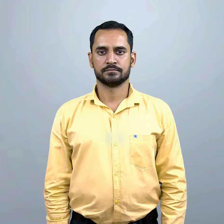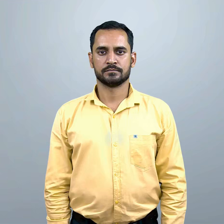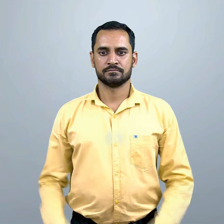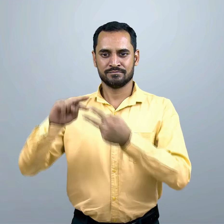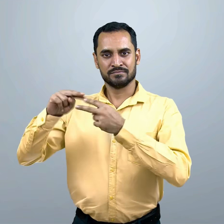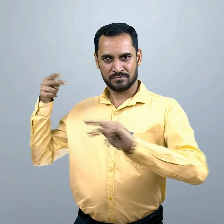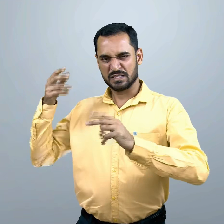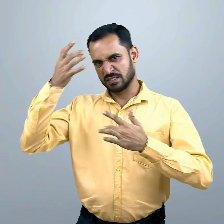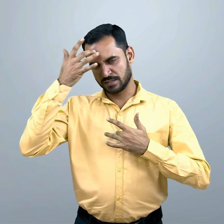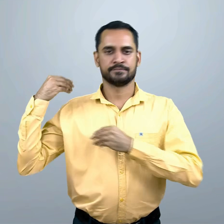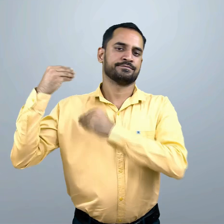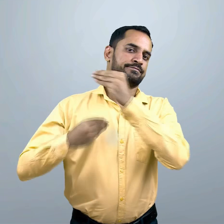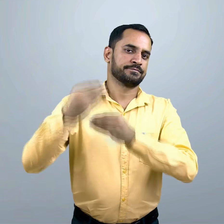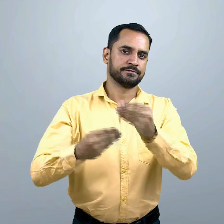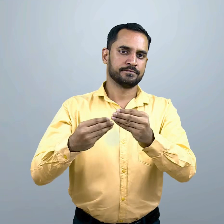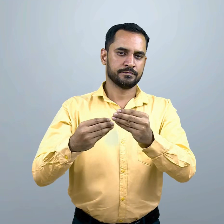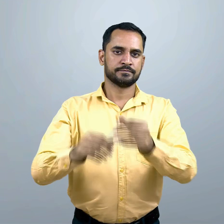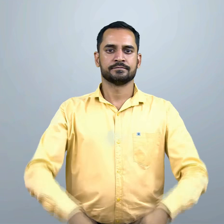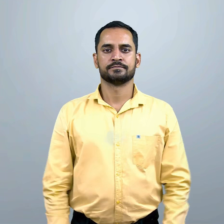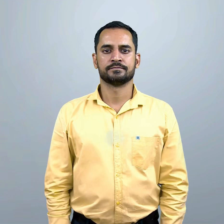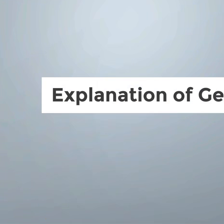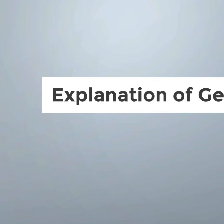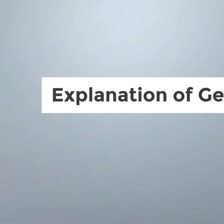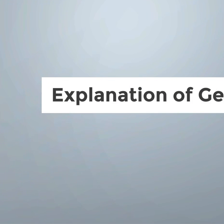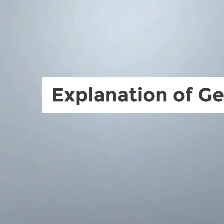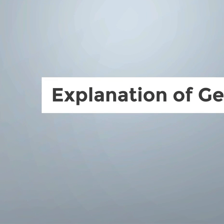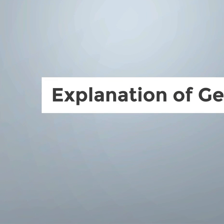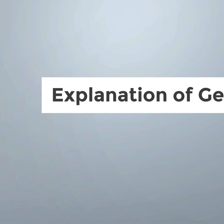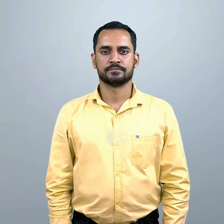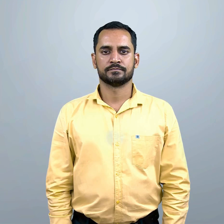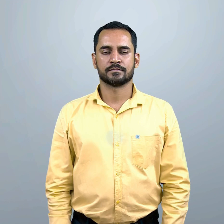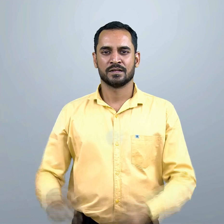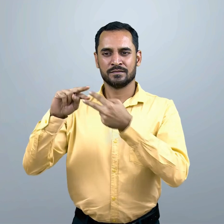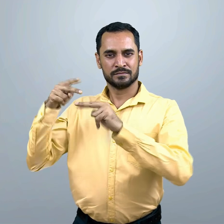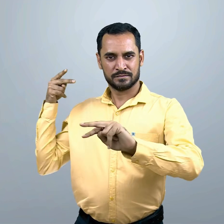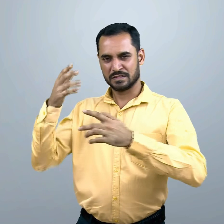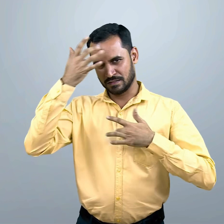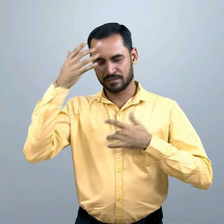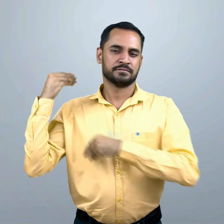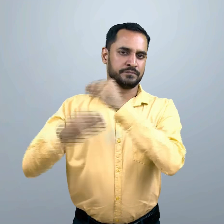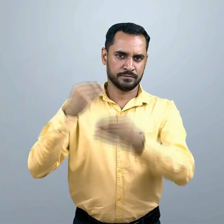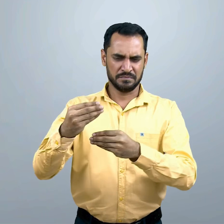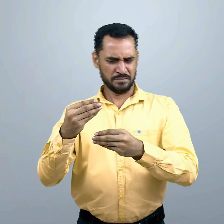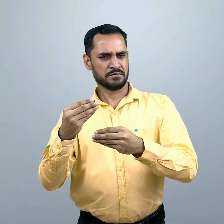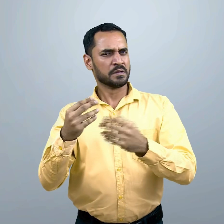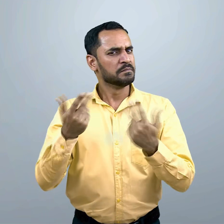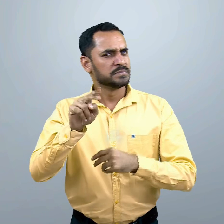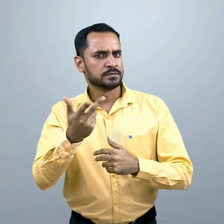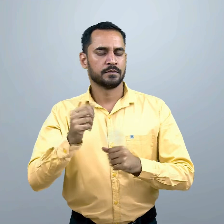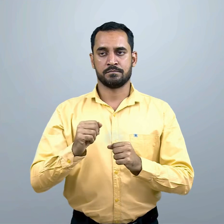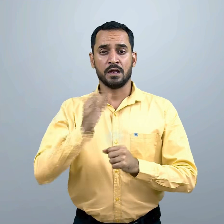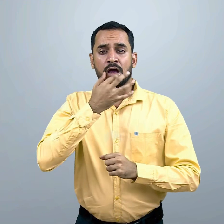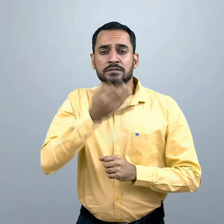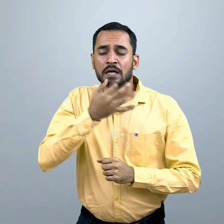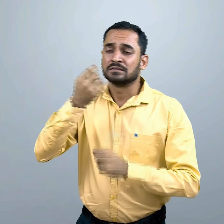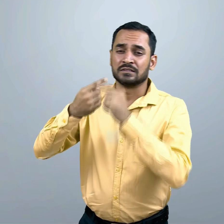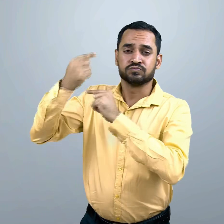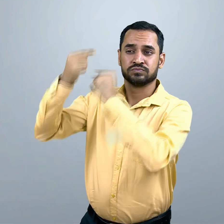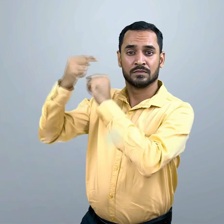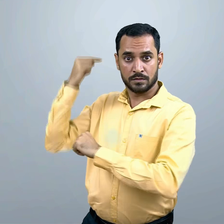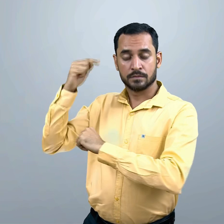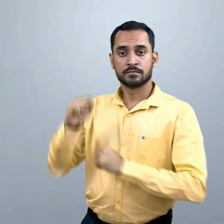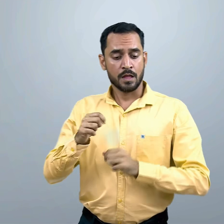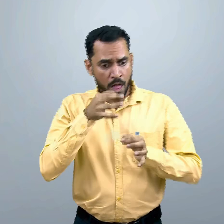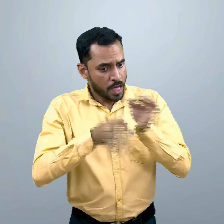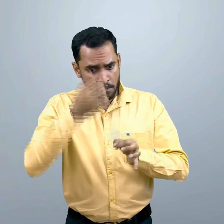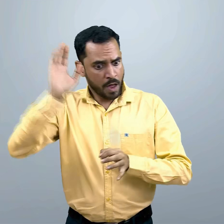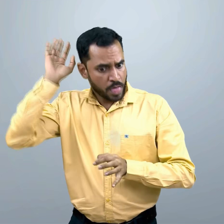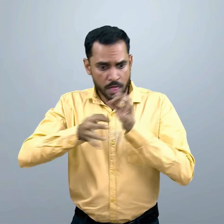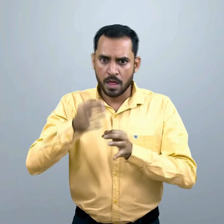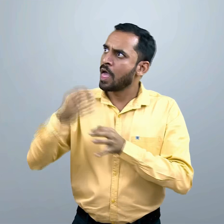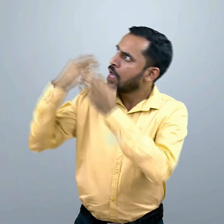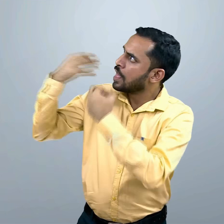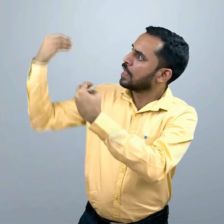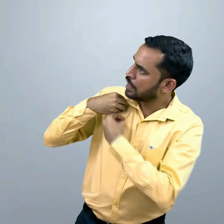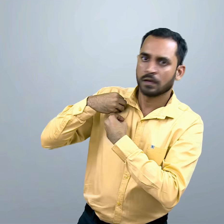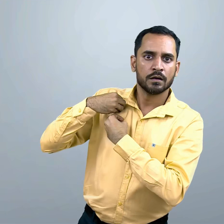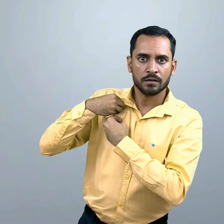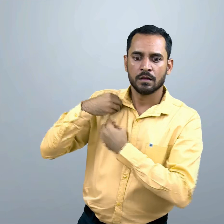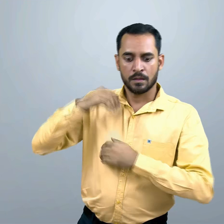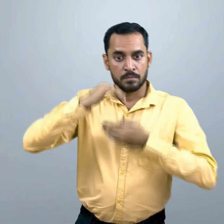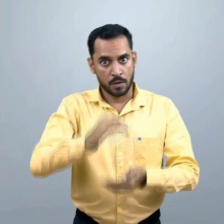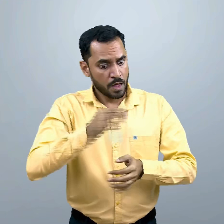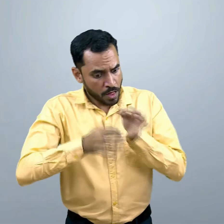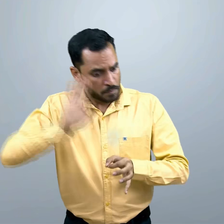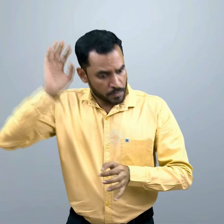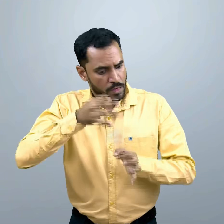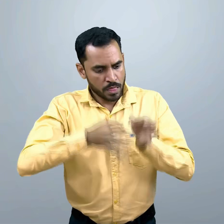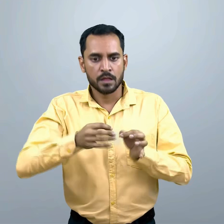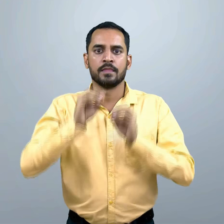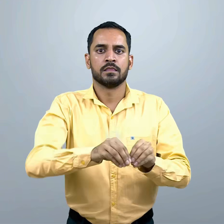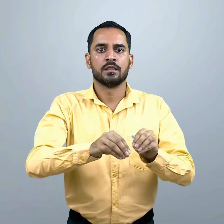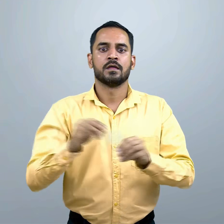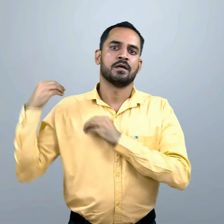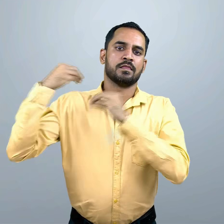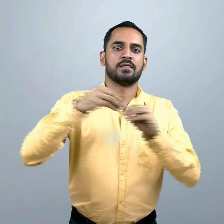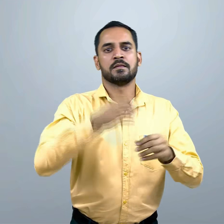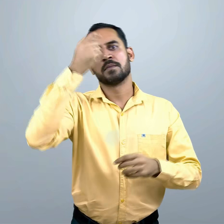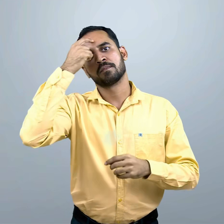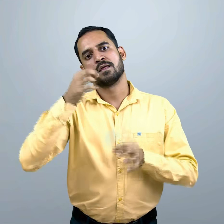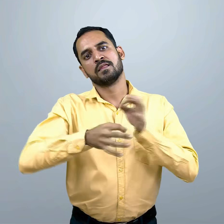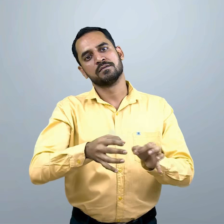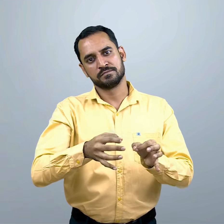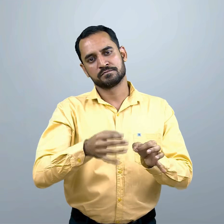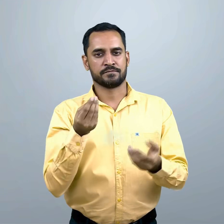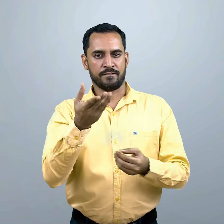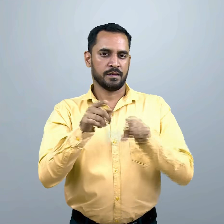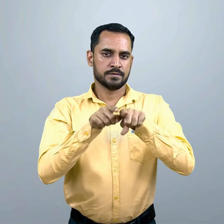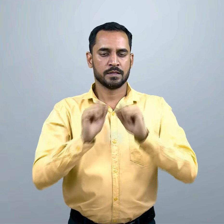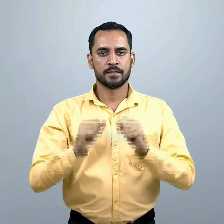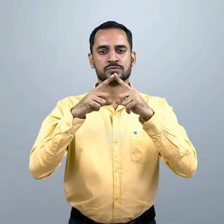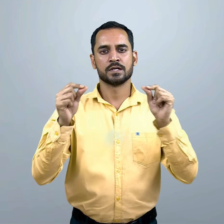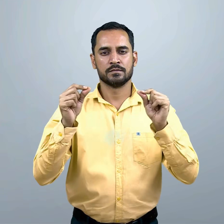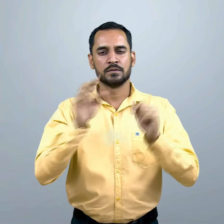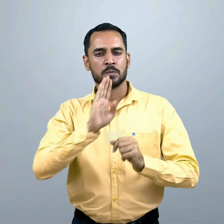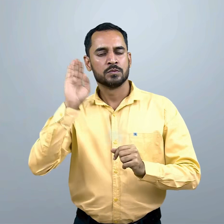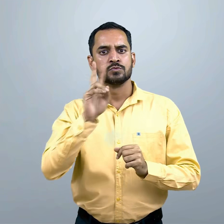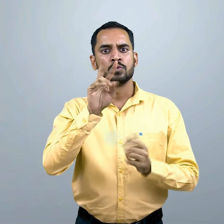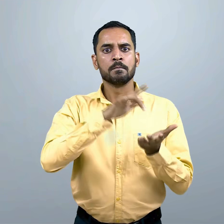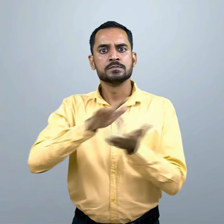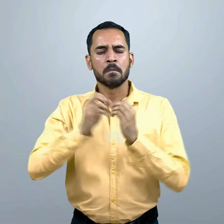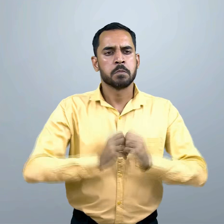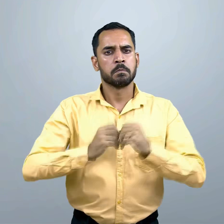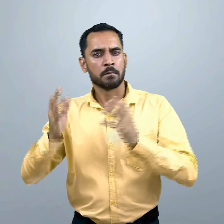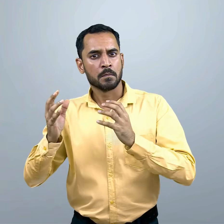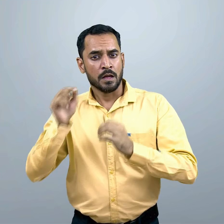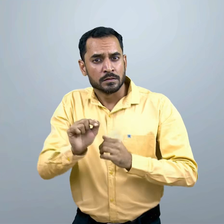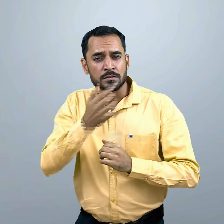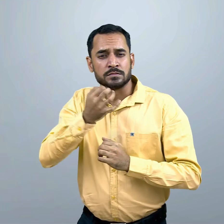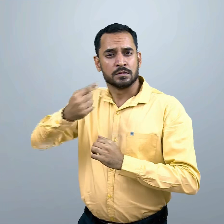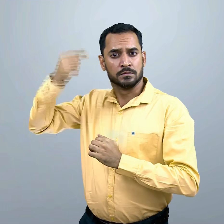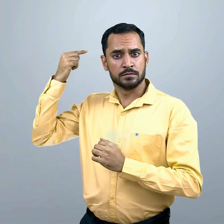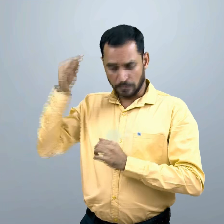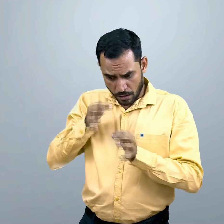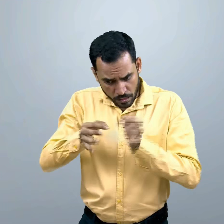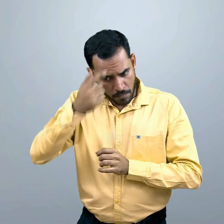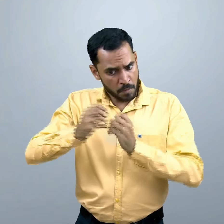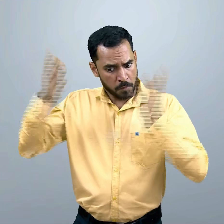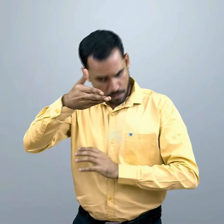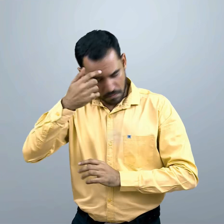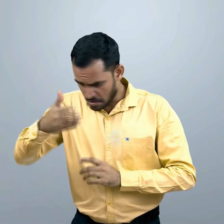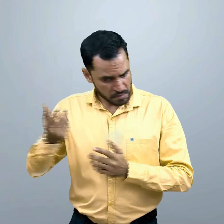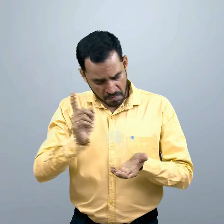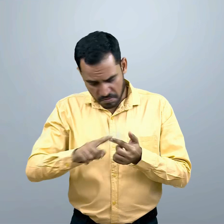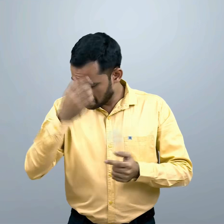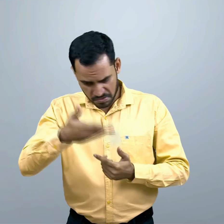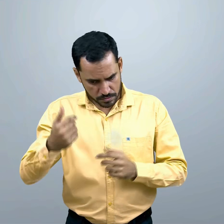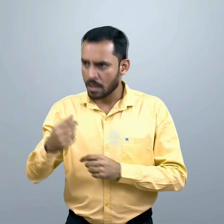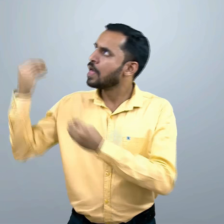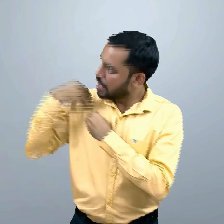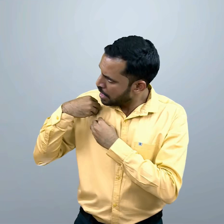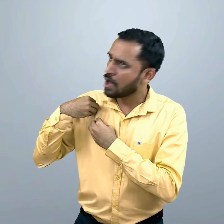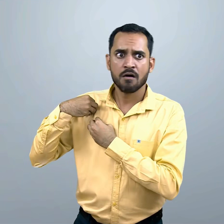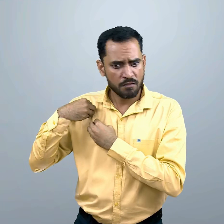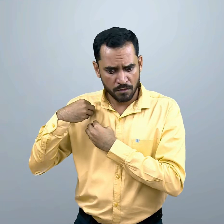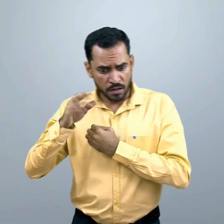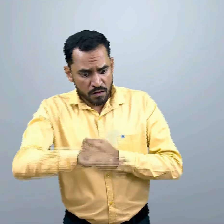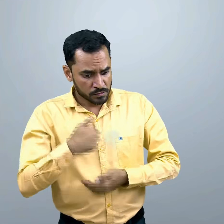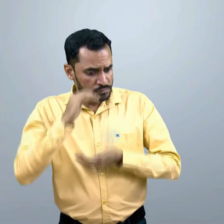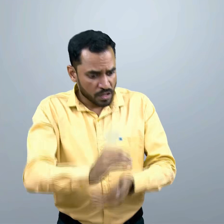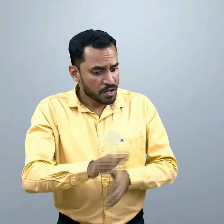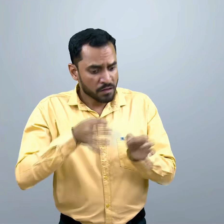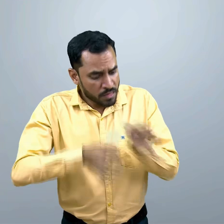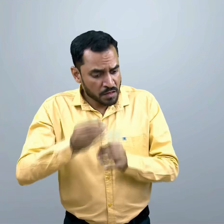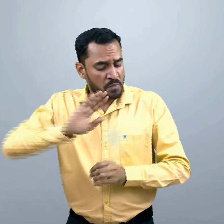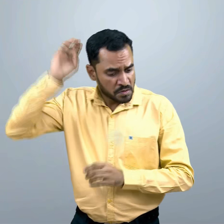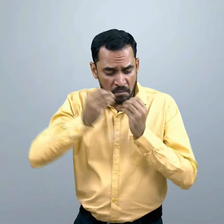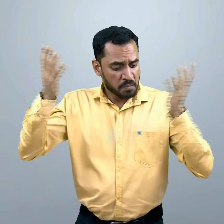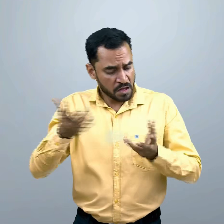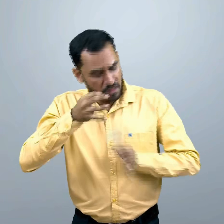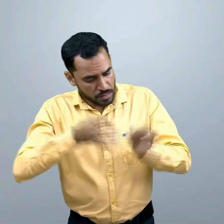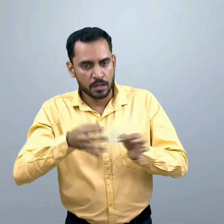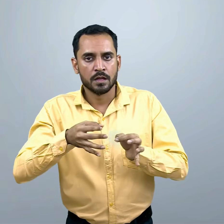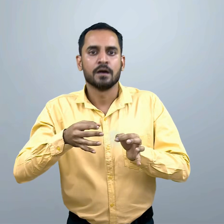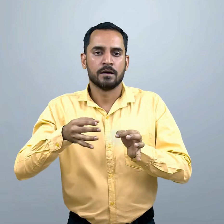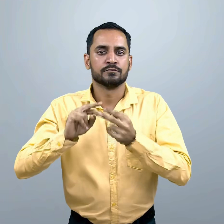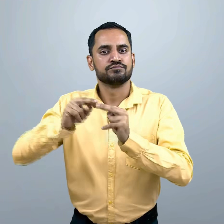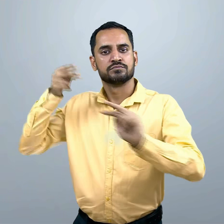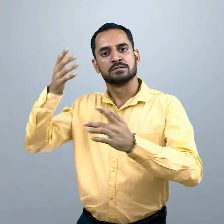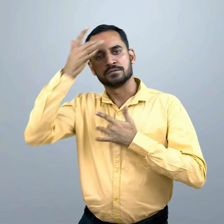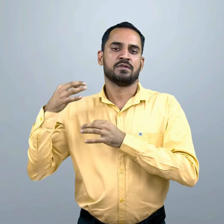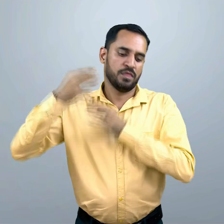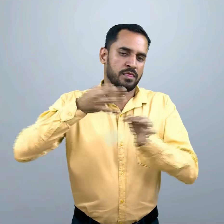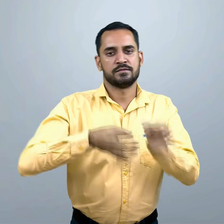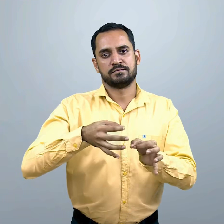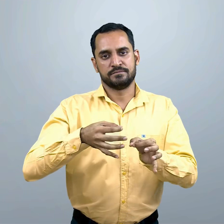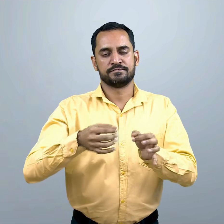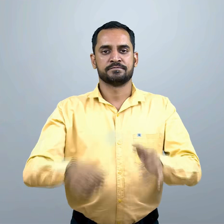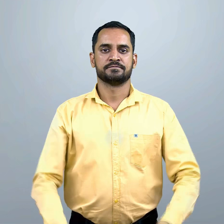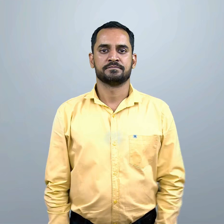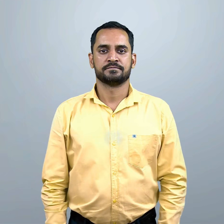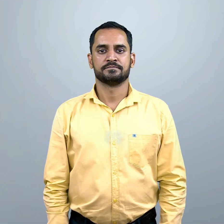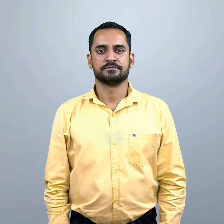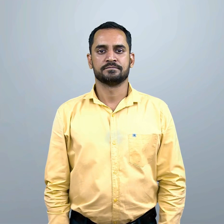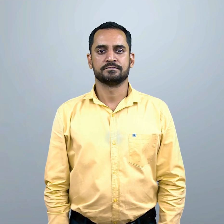Generational Trauma